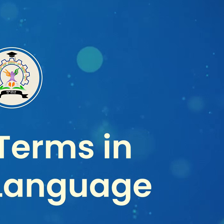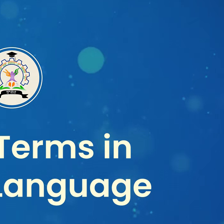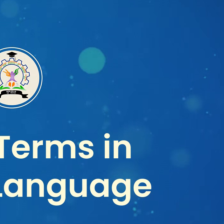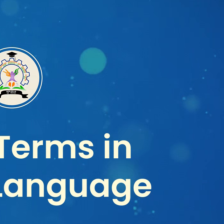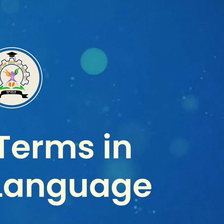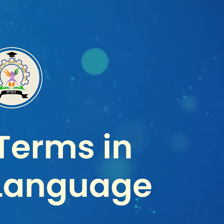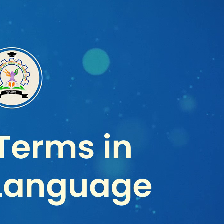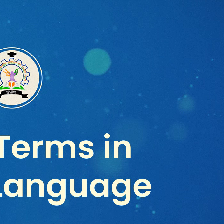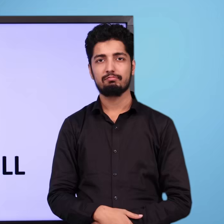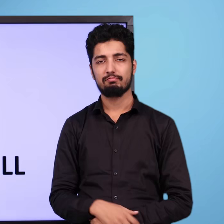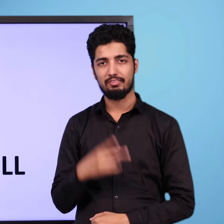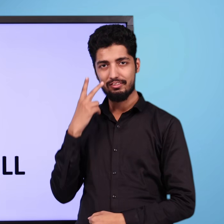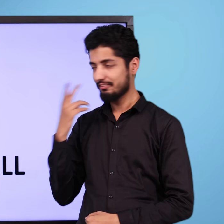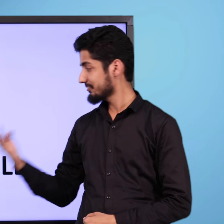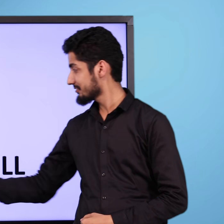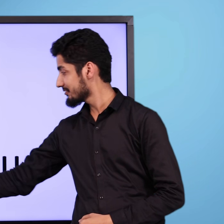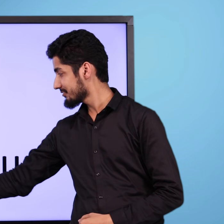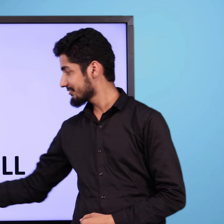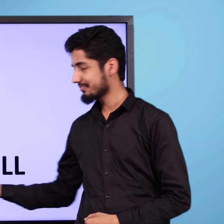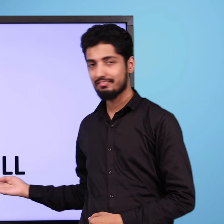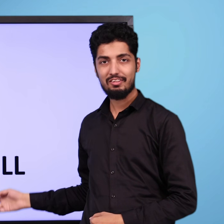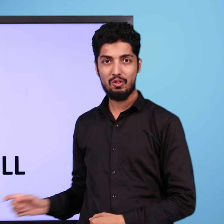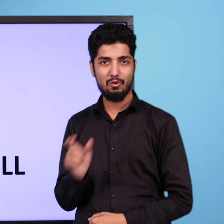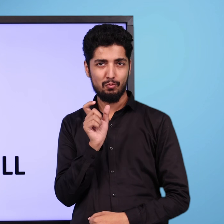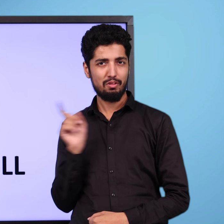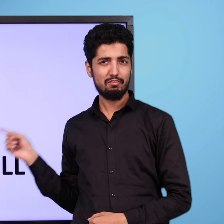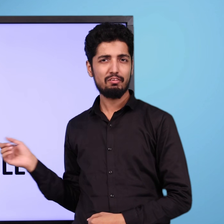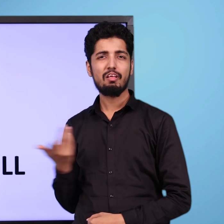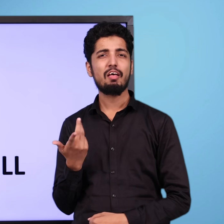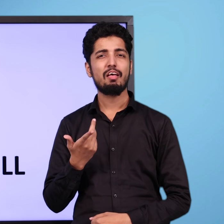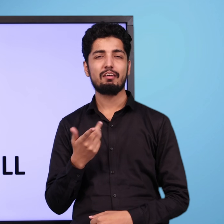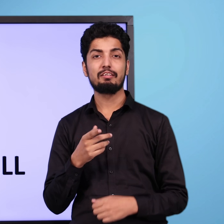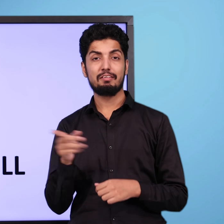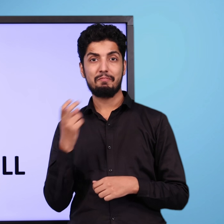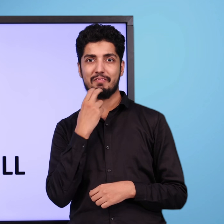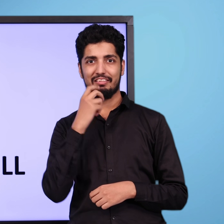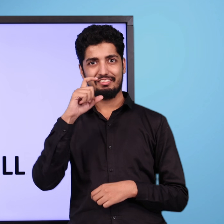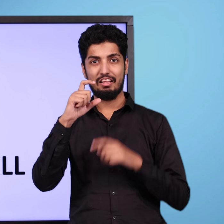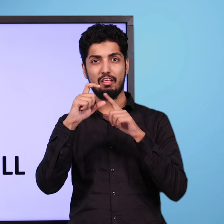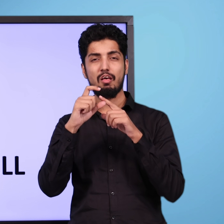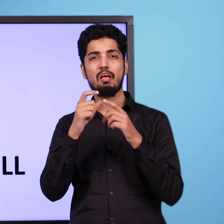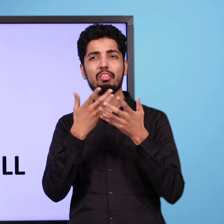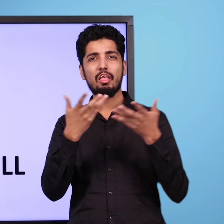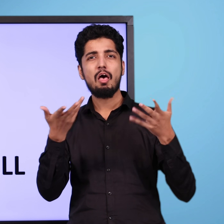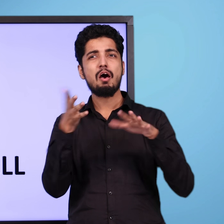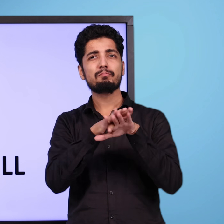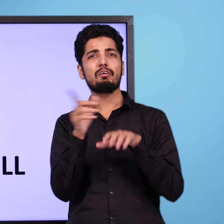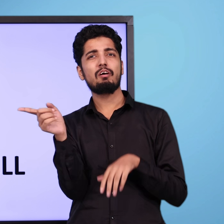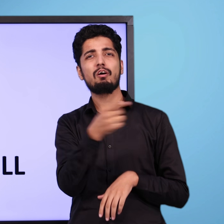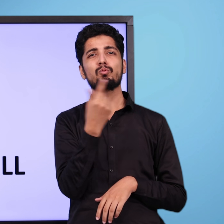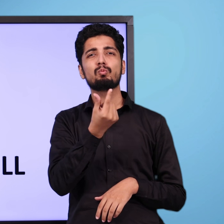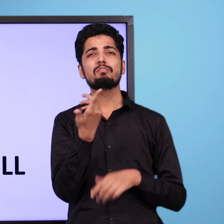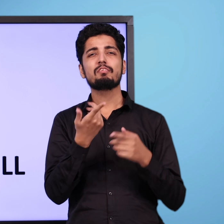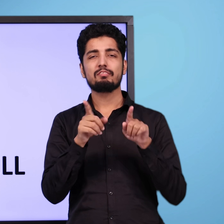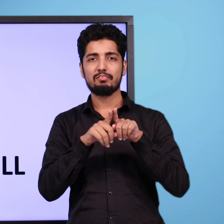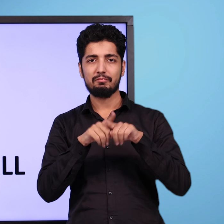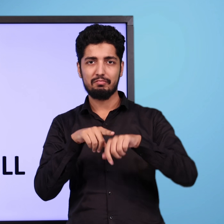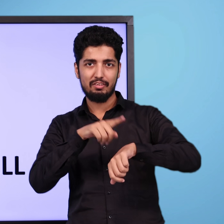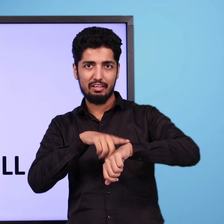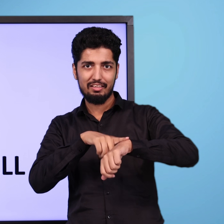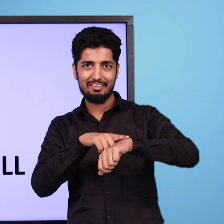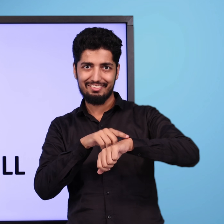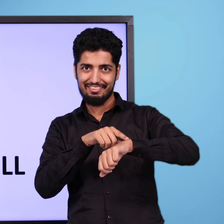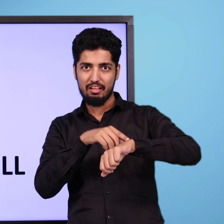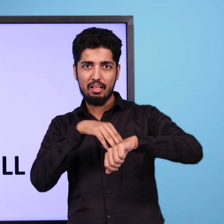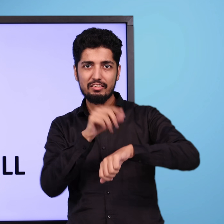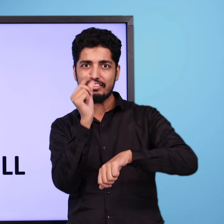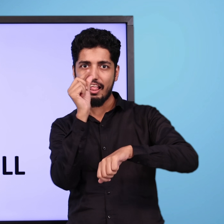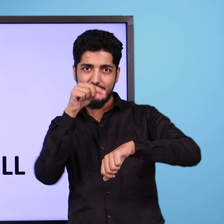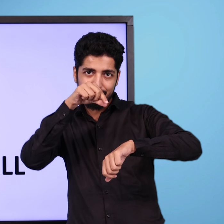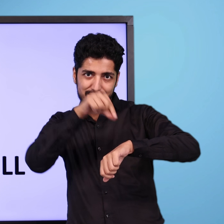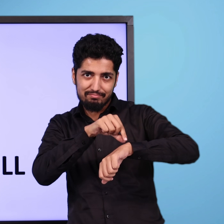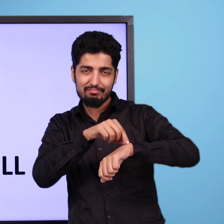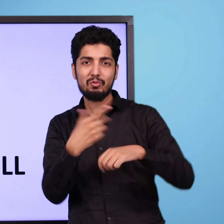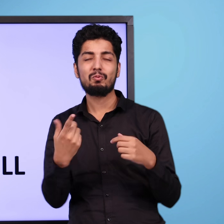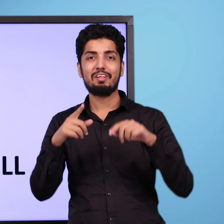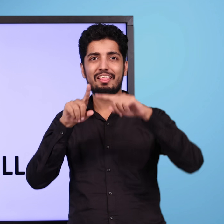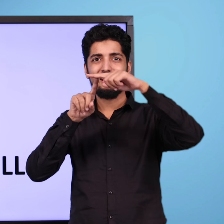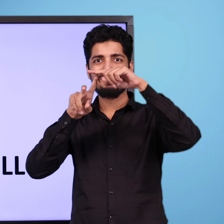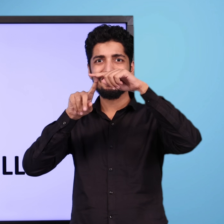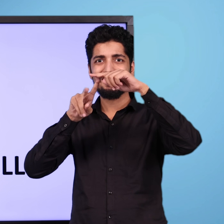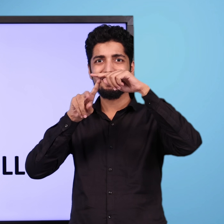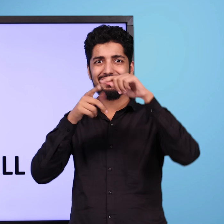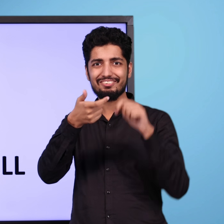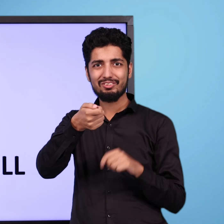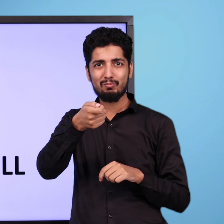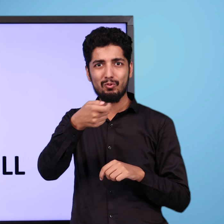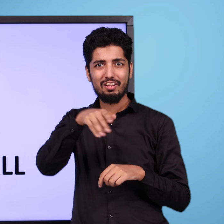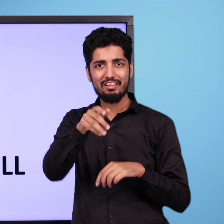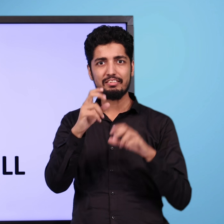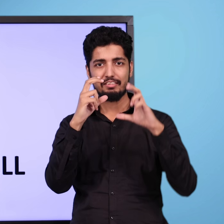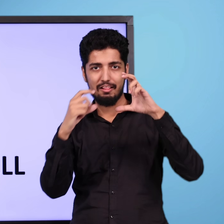Electric cell. These signs refer to an electric cell. It is a source of electricity. We use electric cells in clocks,